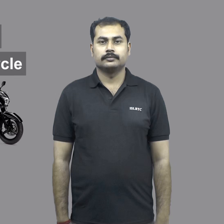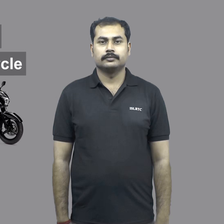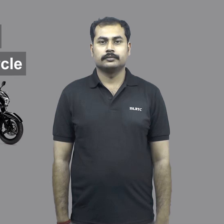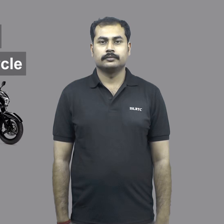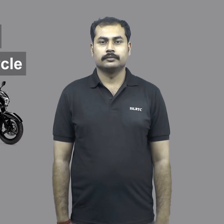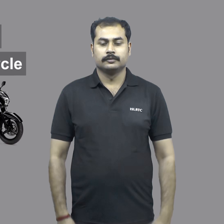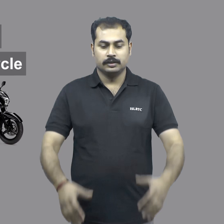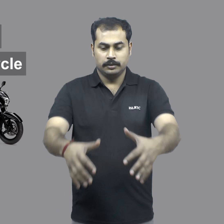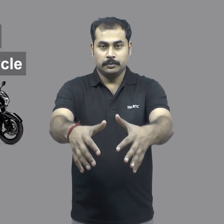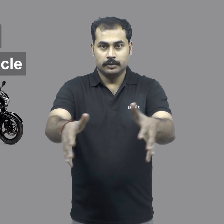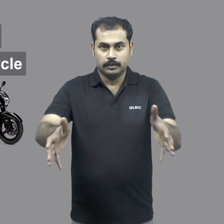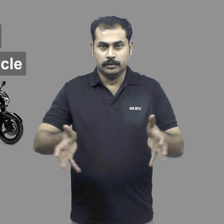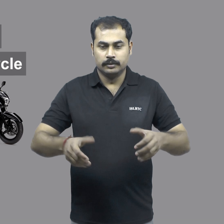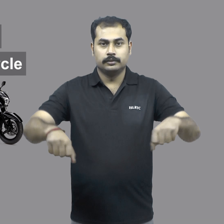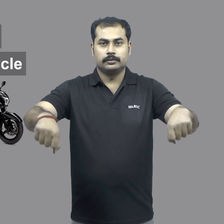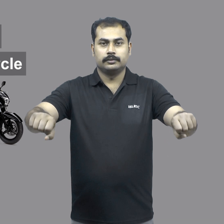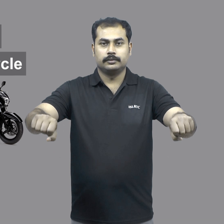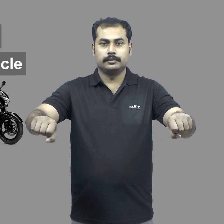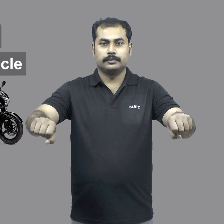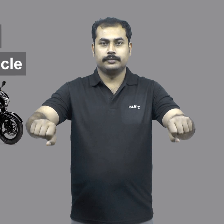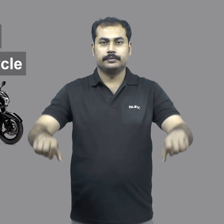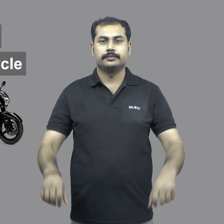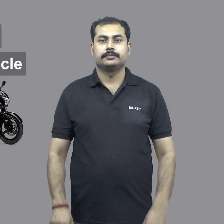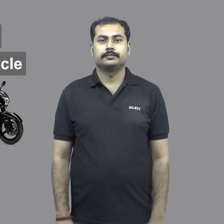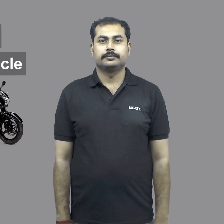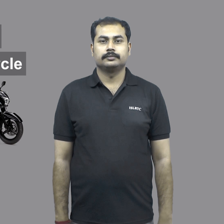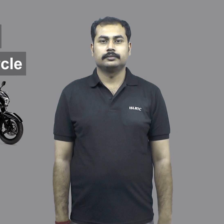Bike Motorcycle